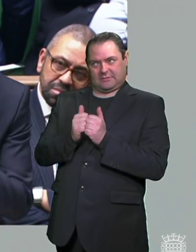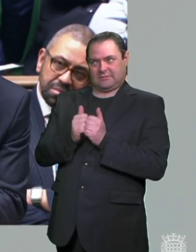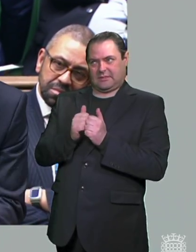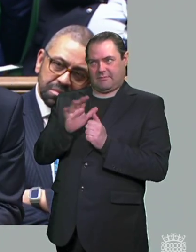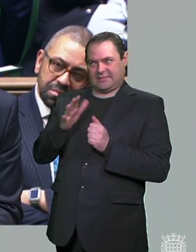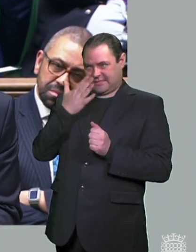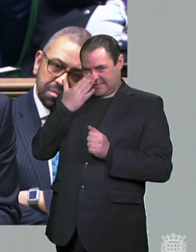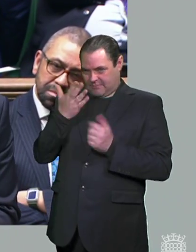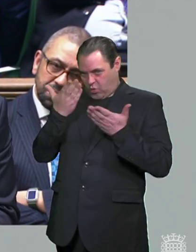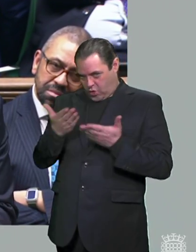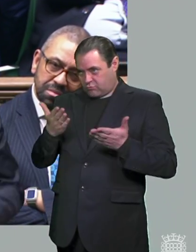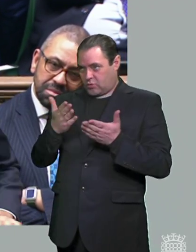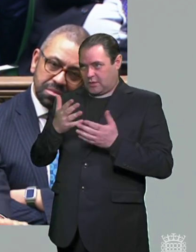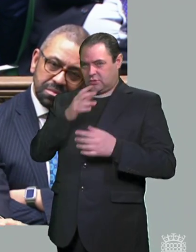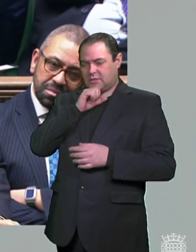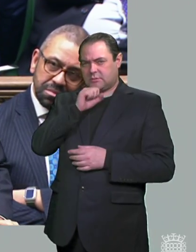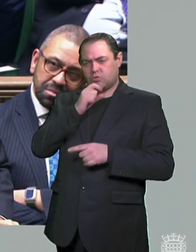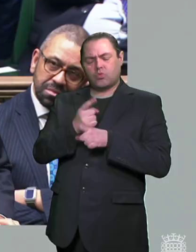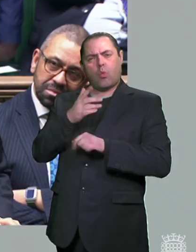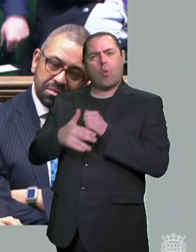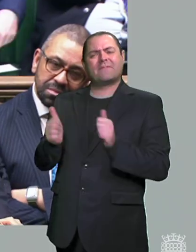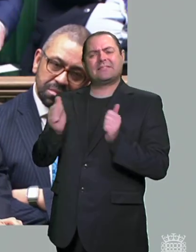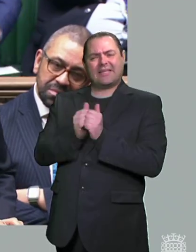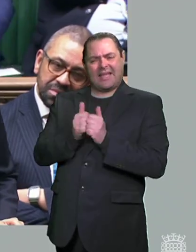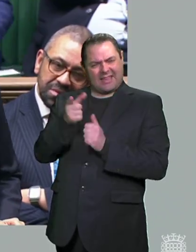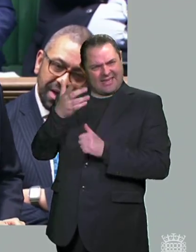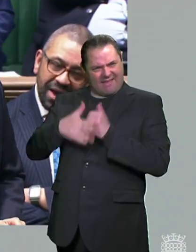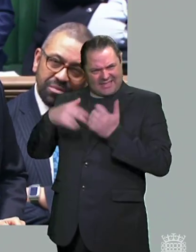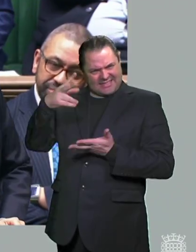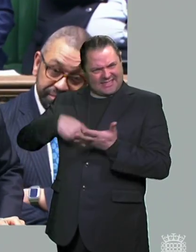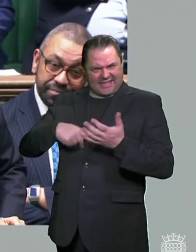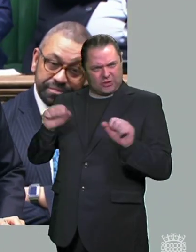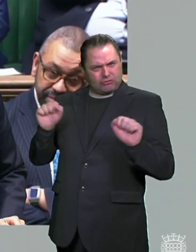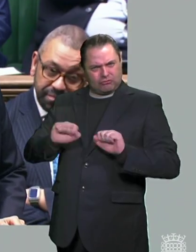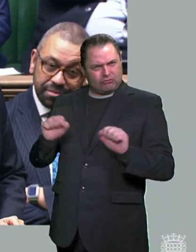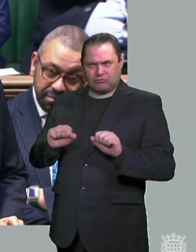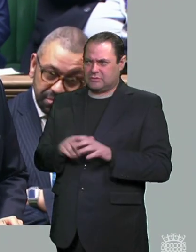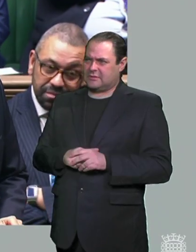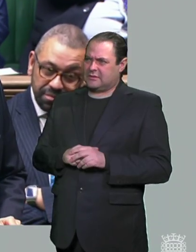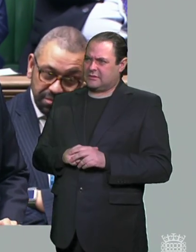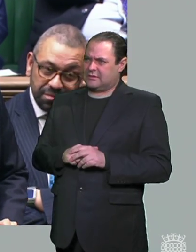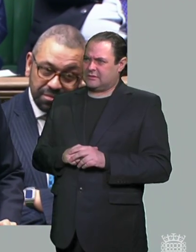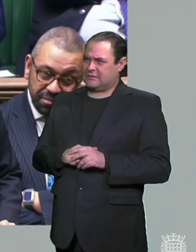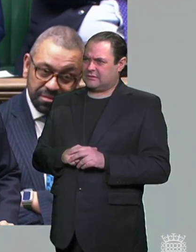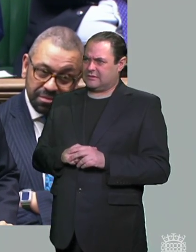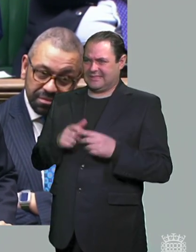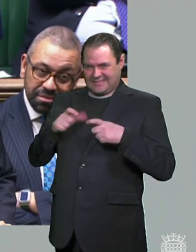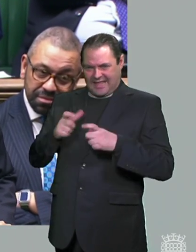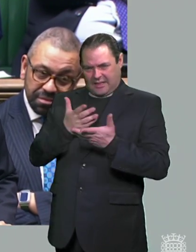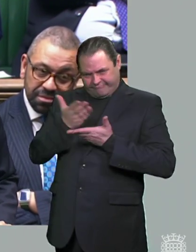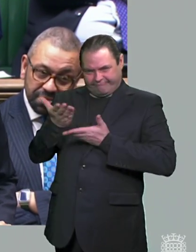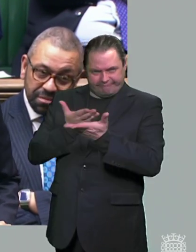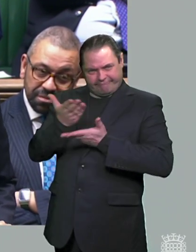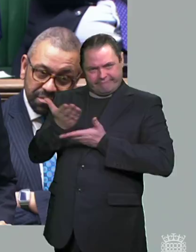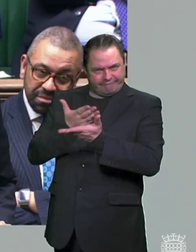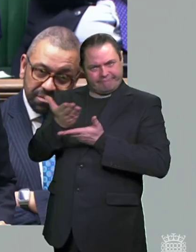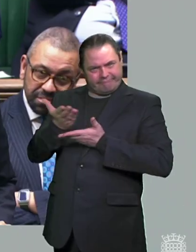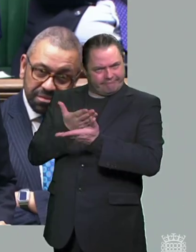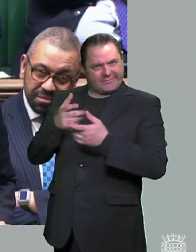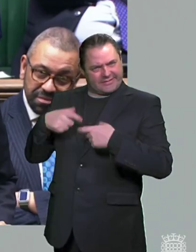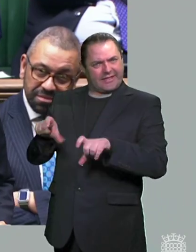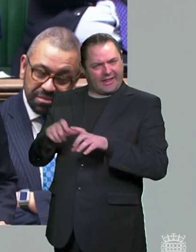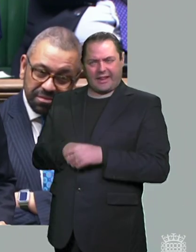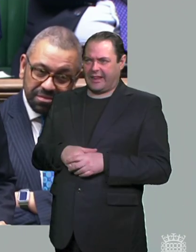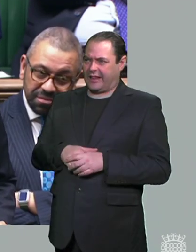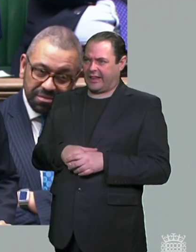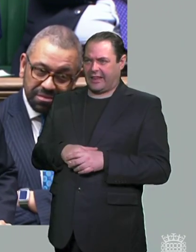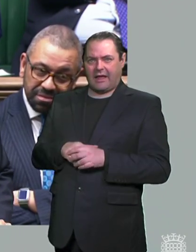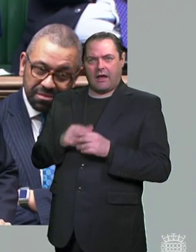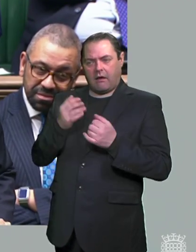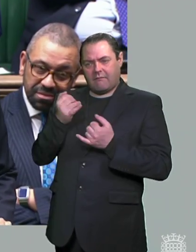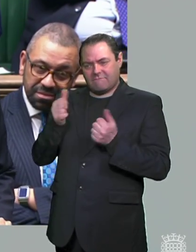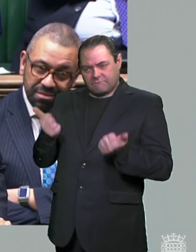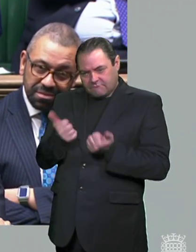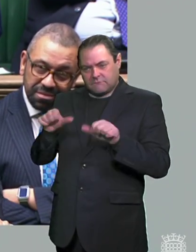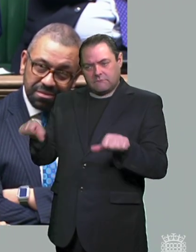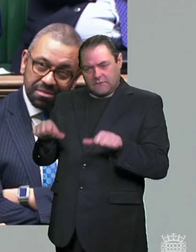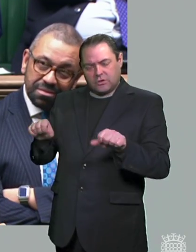But the right honourable and learned Gentleman is talking about a deal that he has not even seen, that we are still negotiating and that is not finalised.